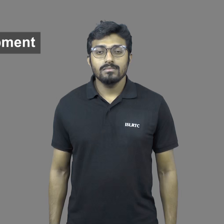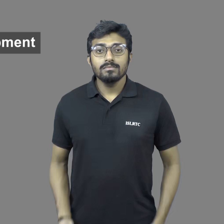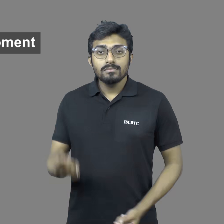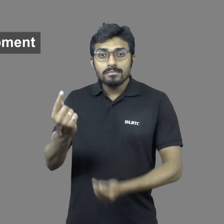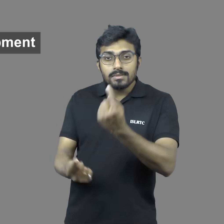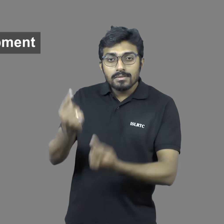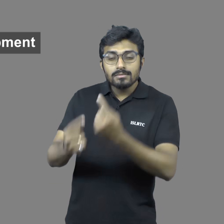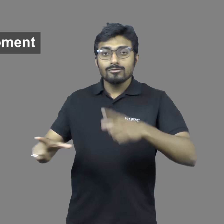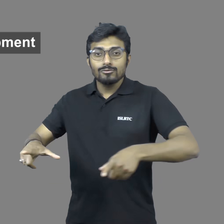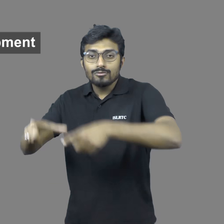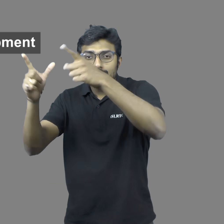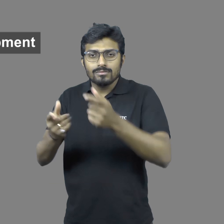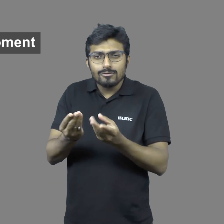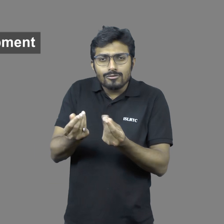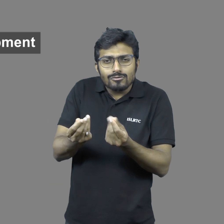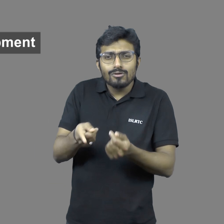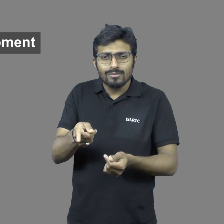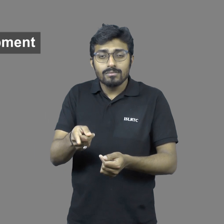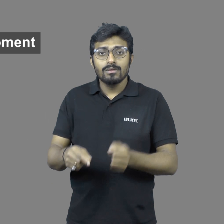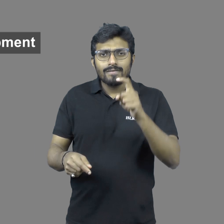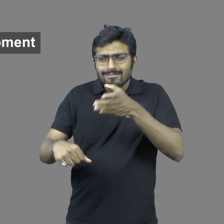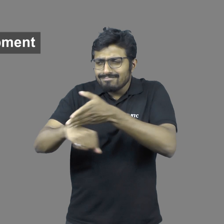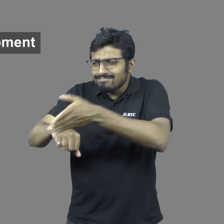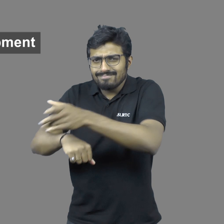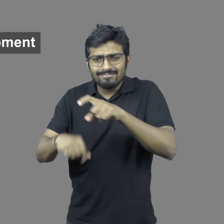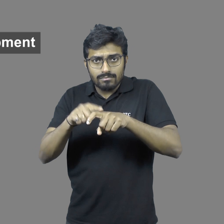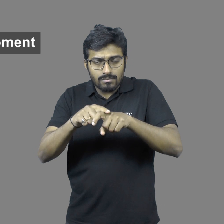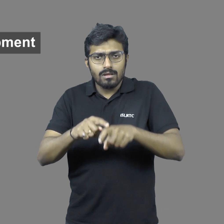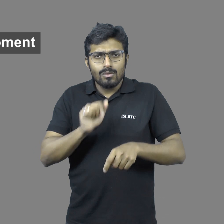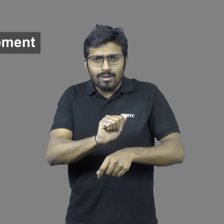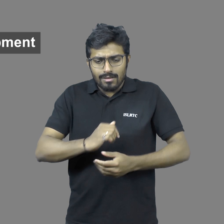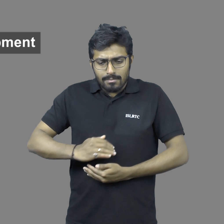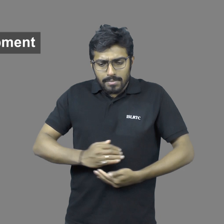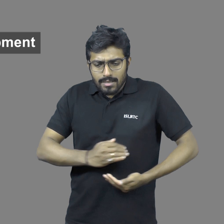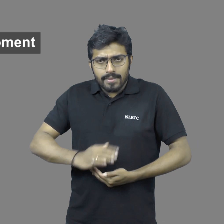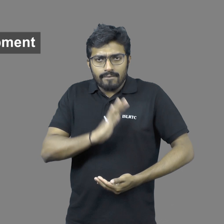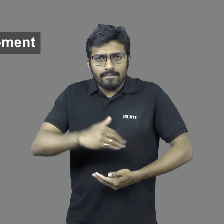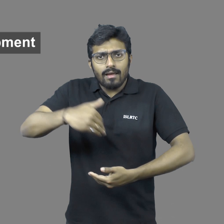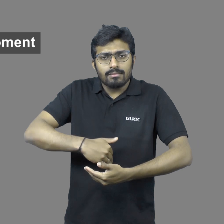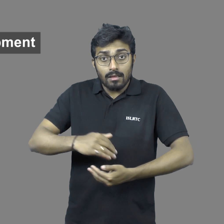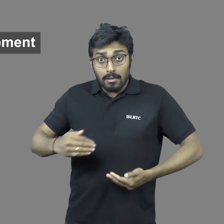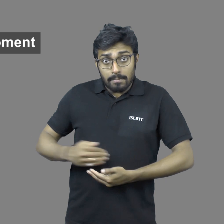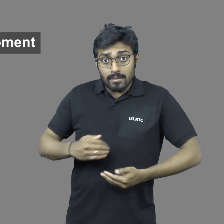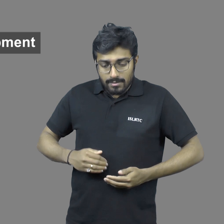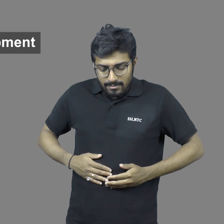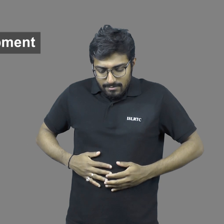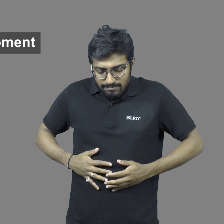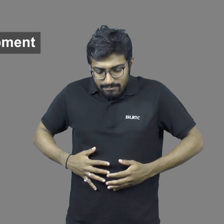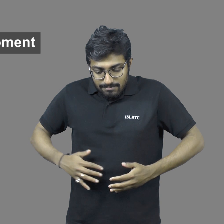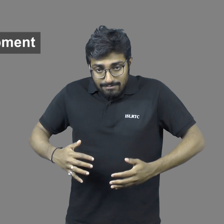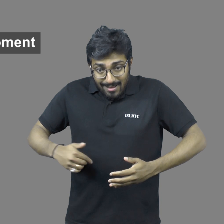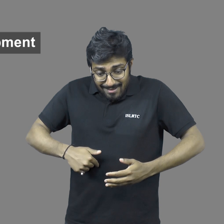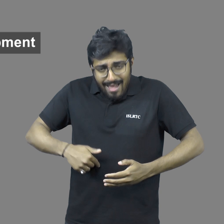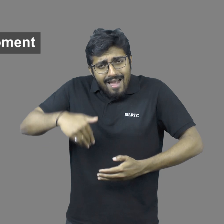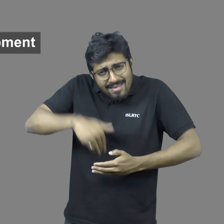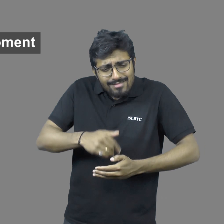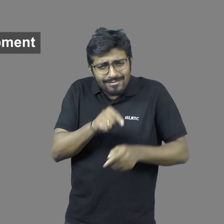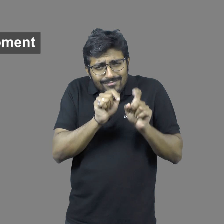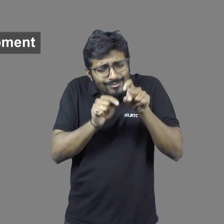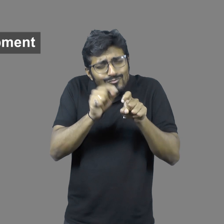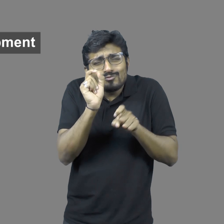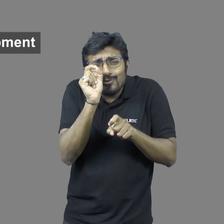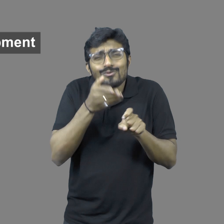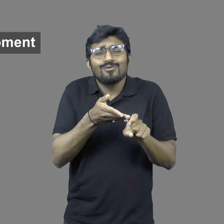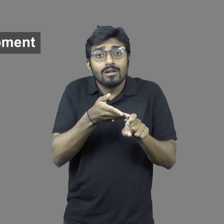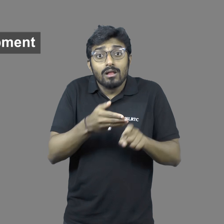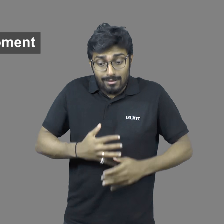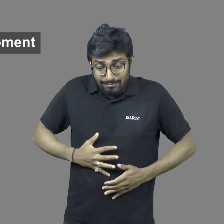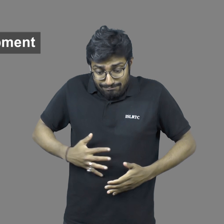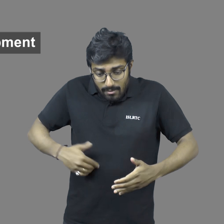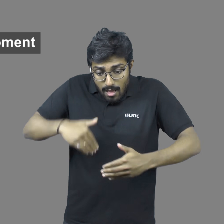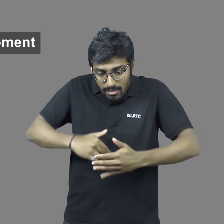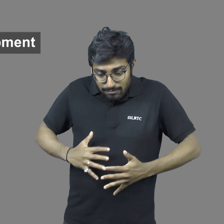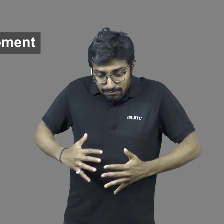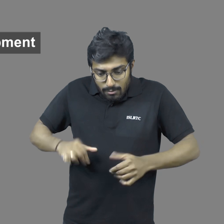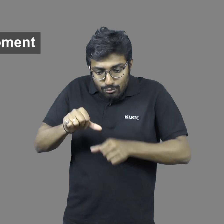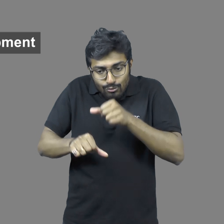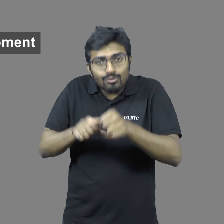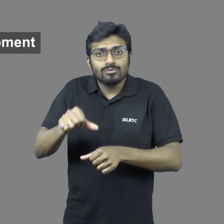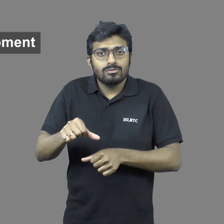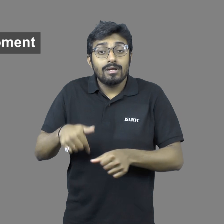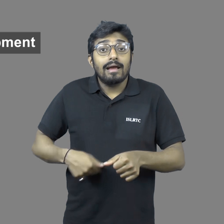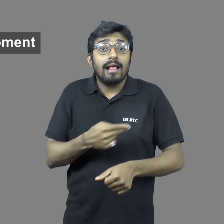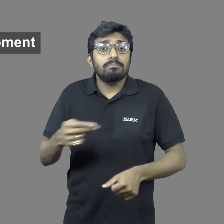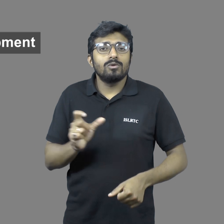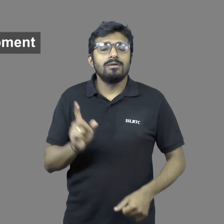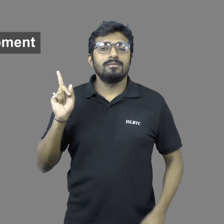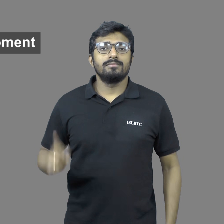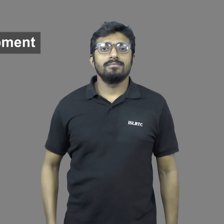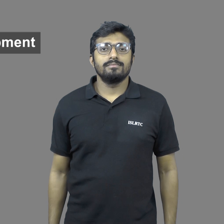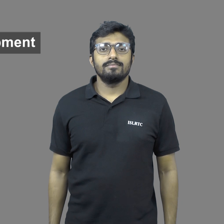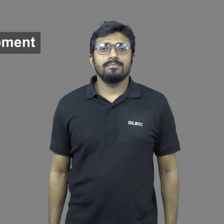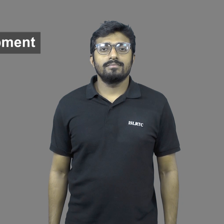Embryonic Development